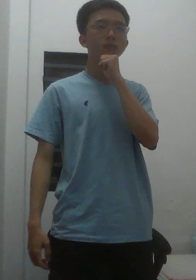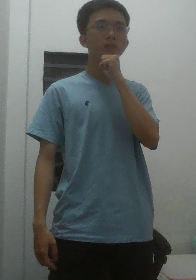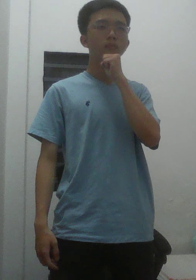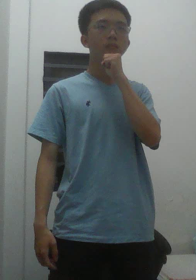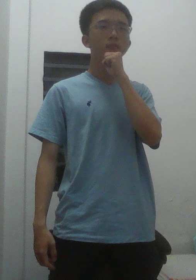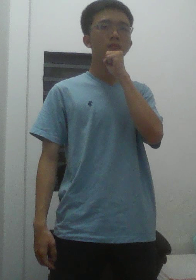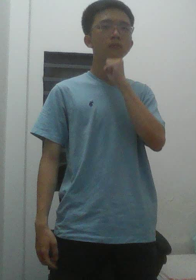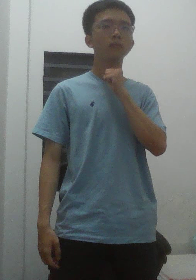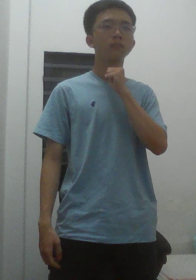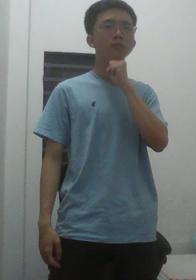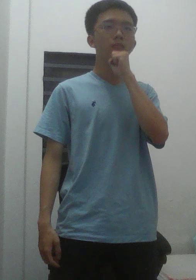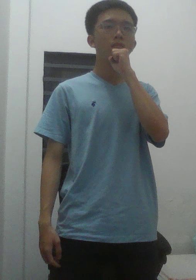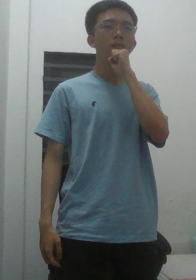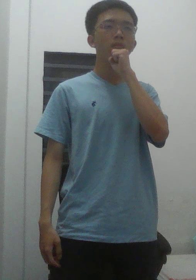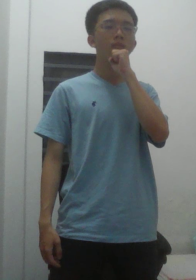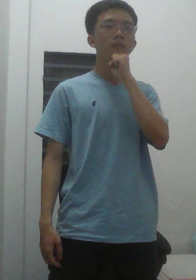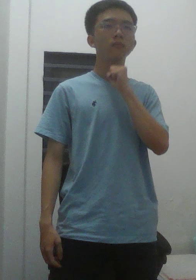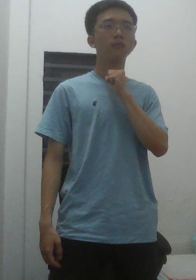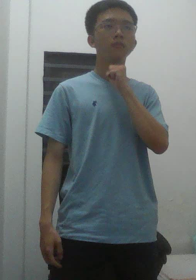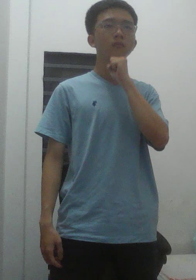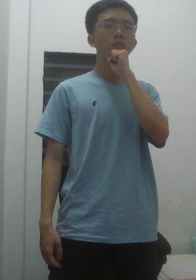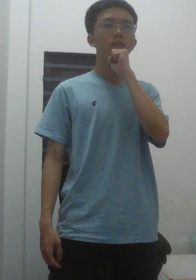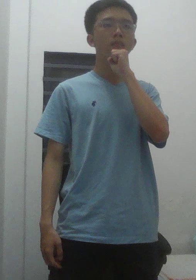dong y